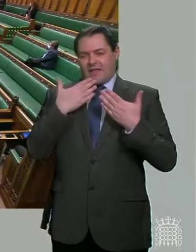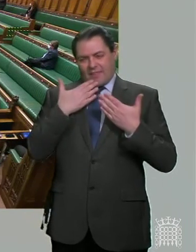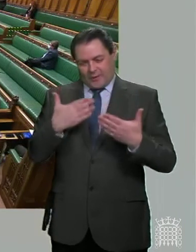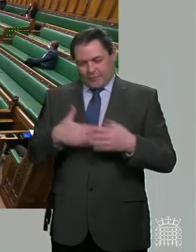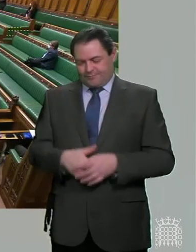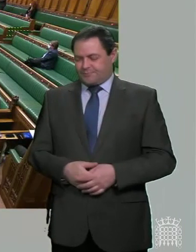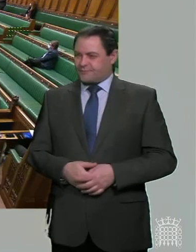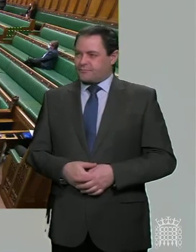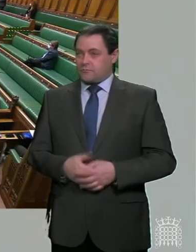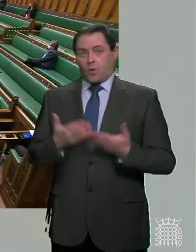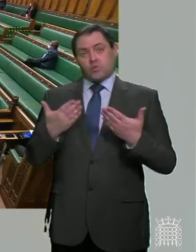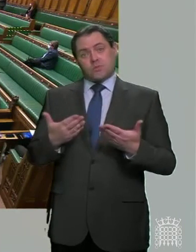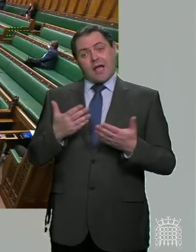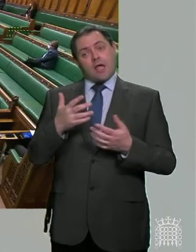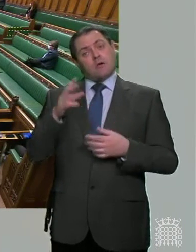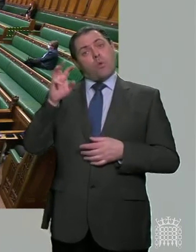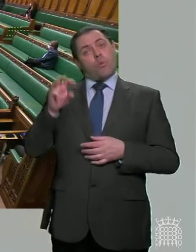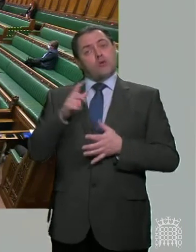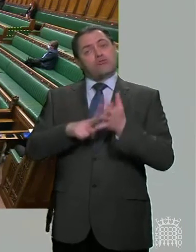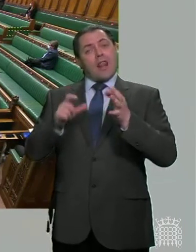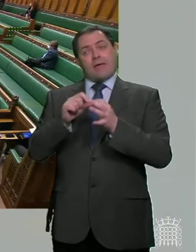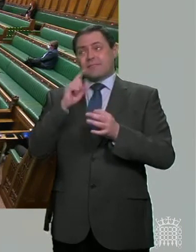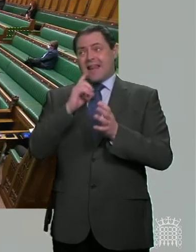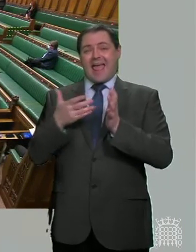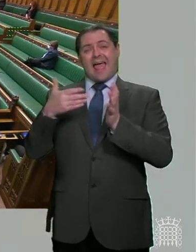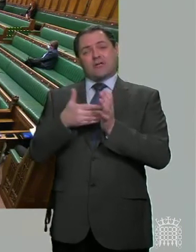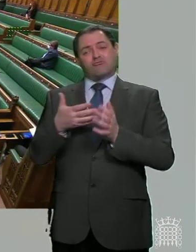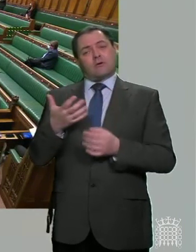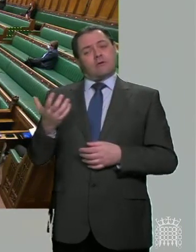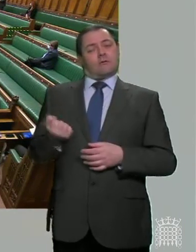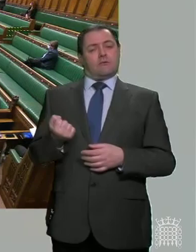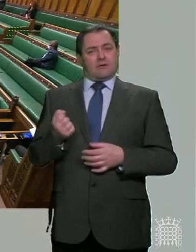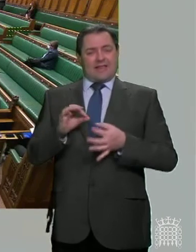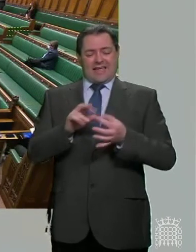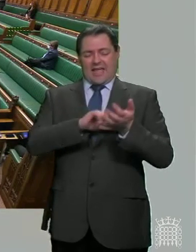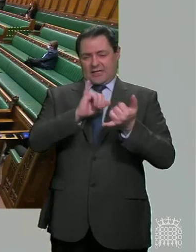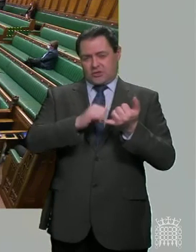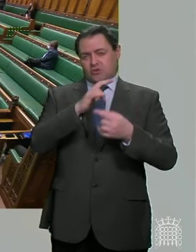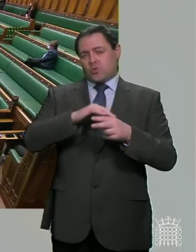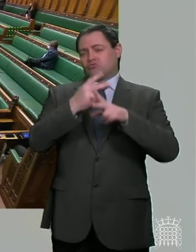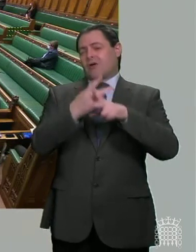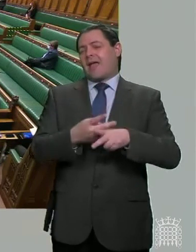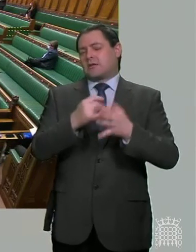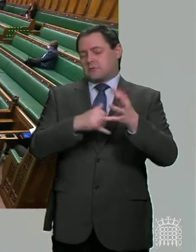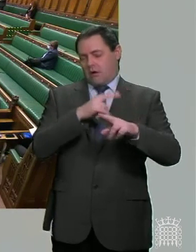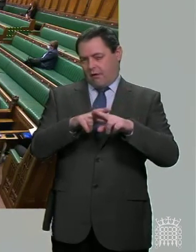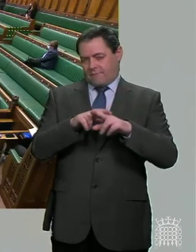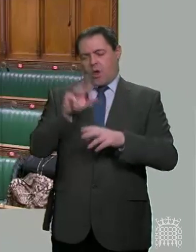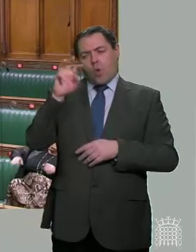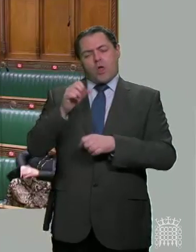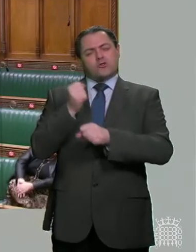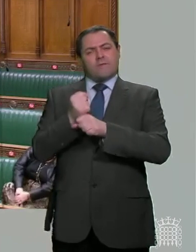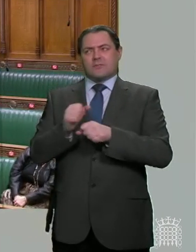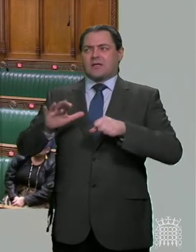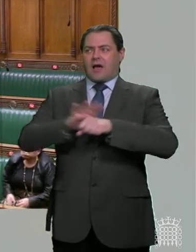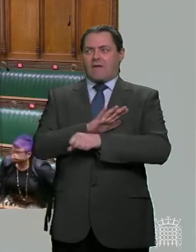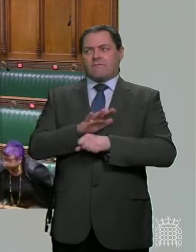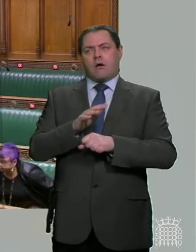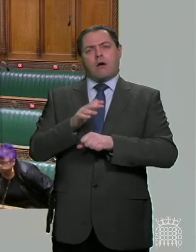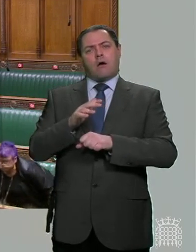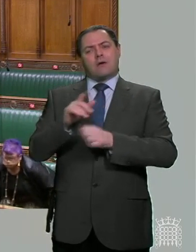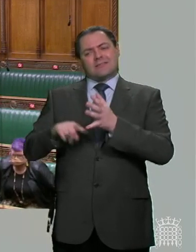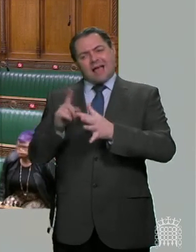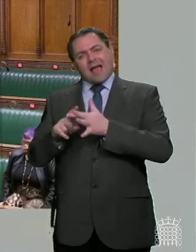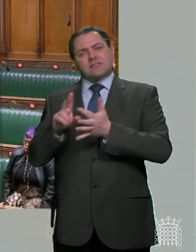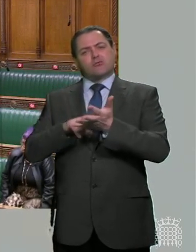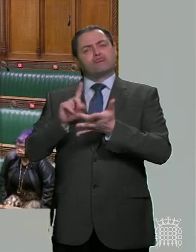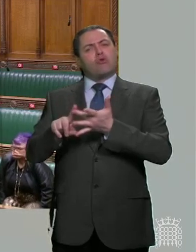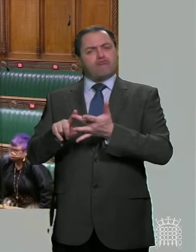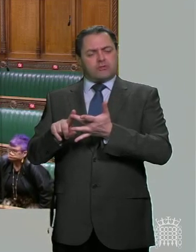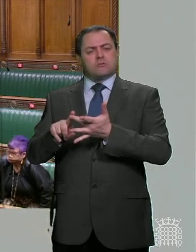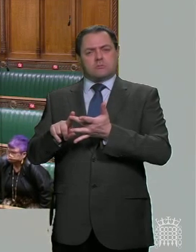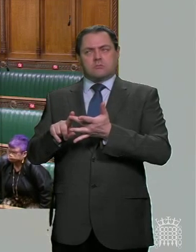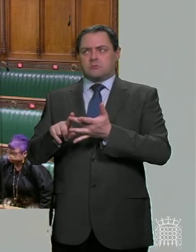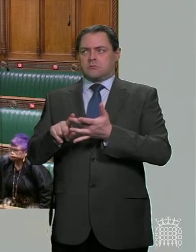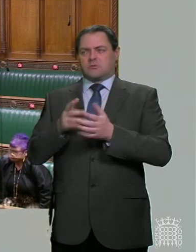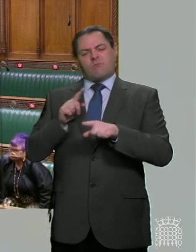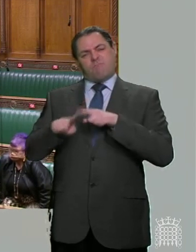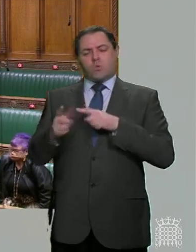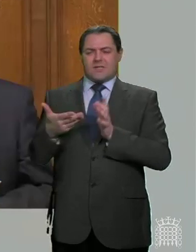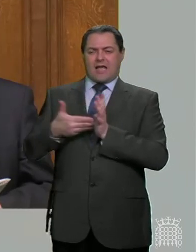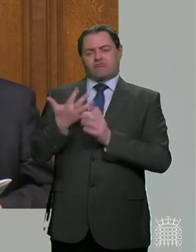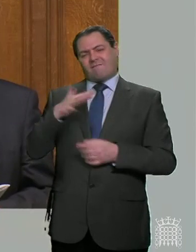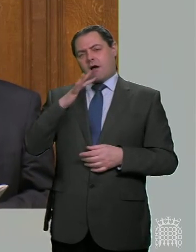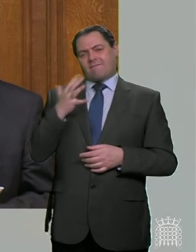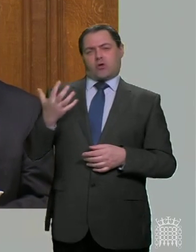Today the Welsh Labour Government have announced a special bonus payment for NHS and social care staff in Wales, with the Government covering the basic tax and national insurance so that most people will receive around £500.